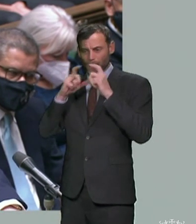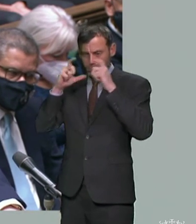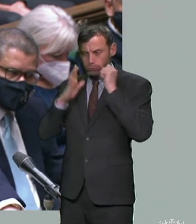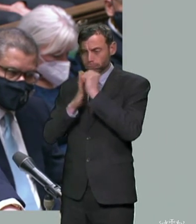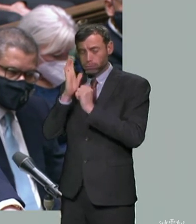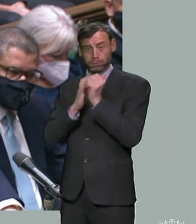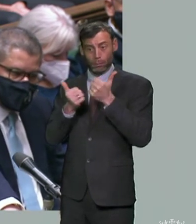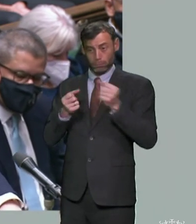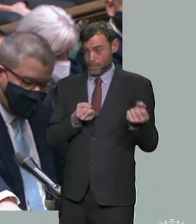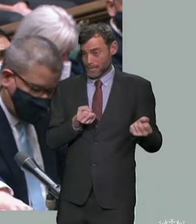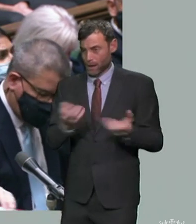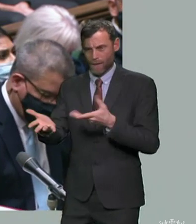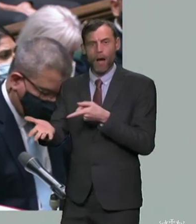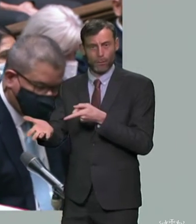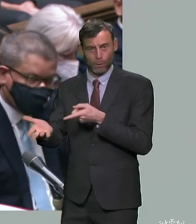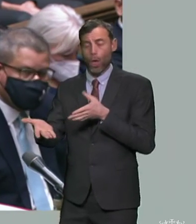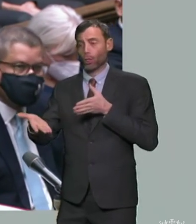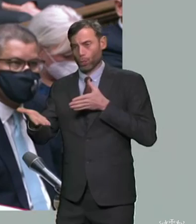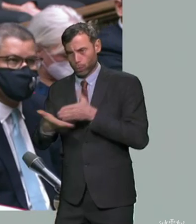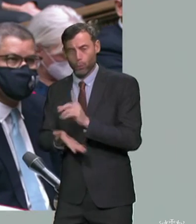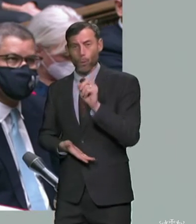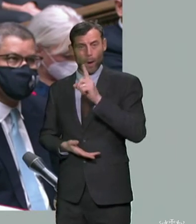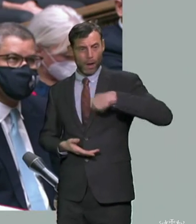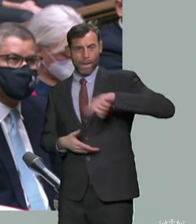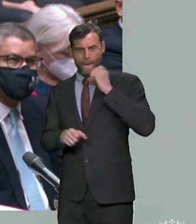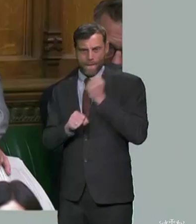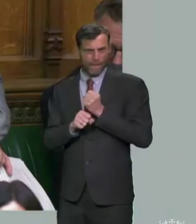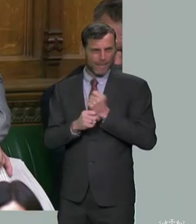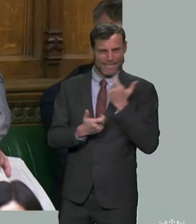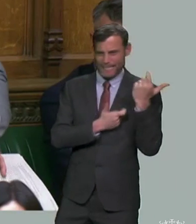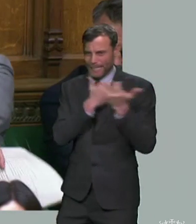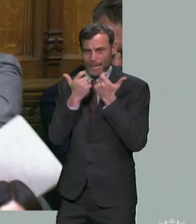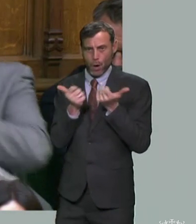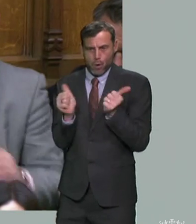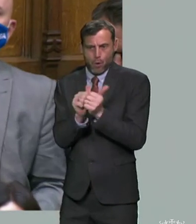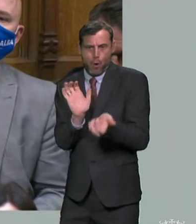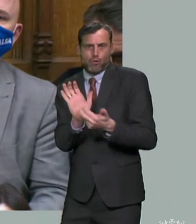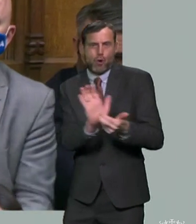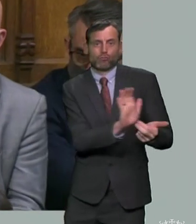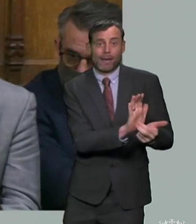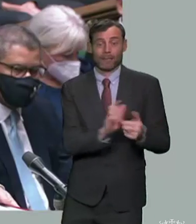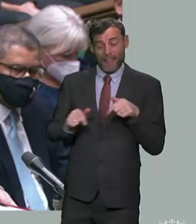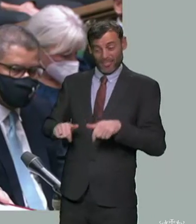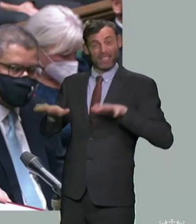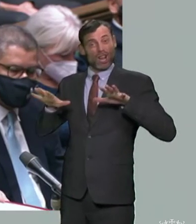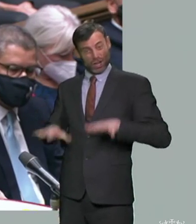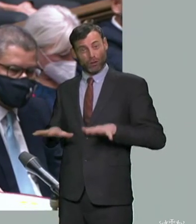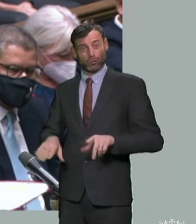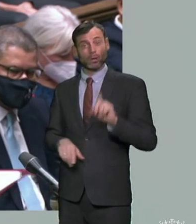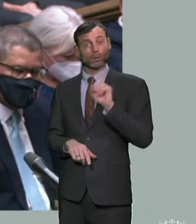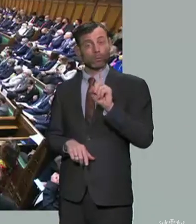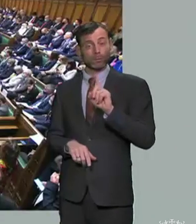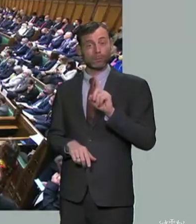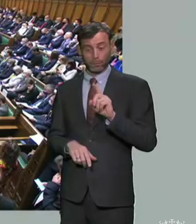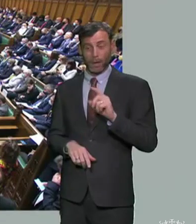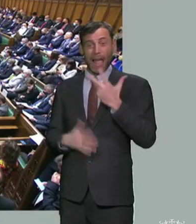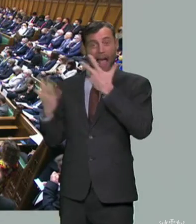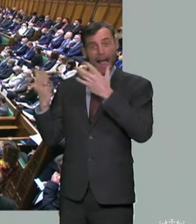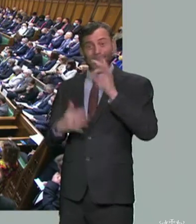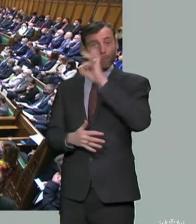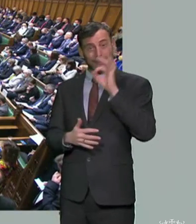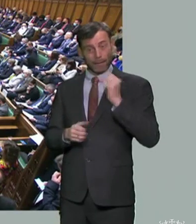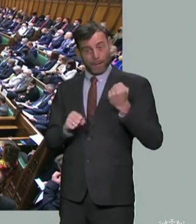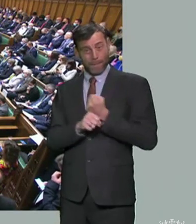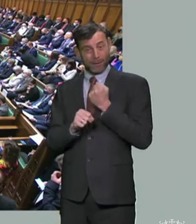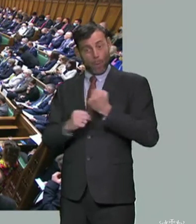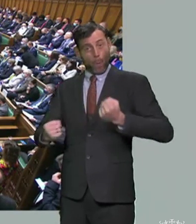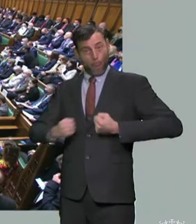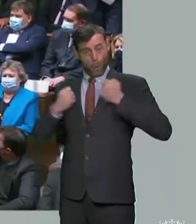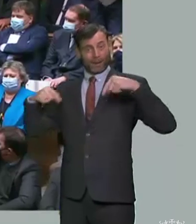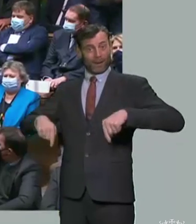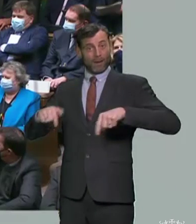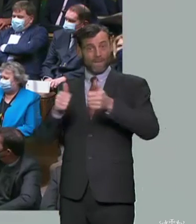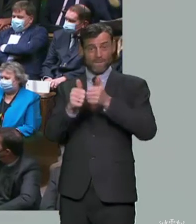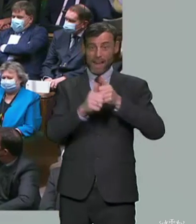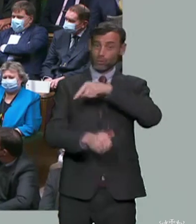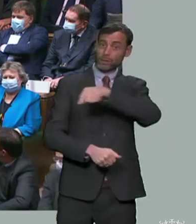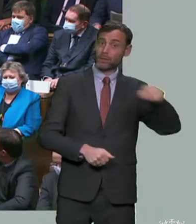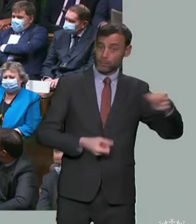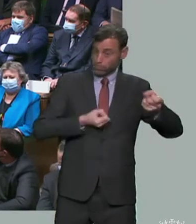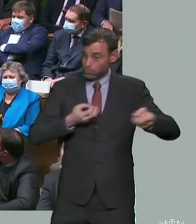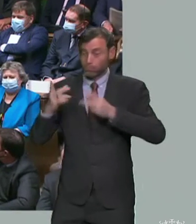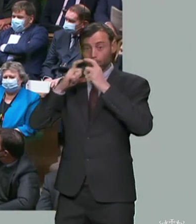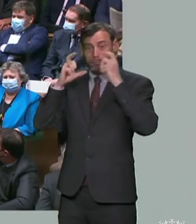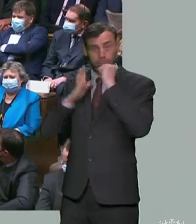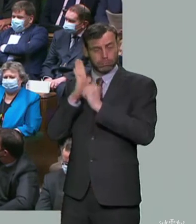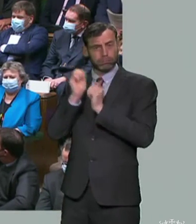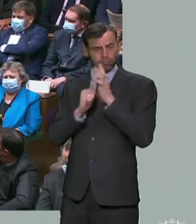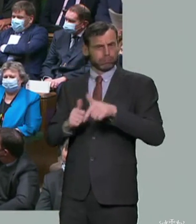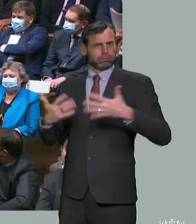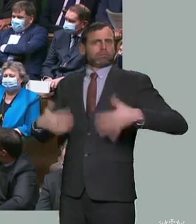Thanks to the efforts of people across Whitehall, this country is now capable of producing 80% of our own PPE.